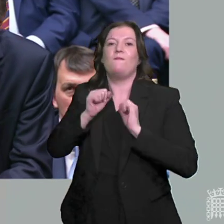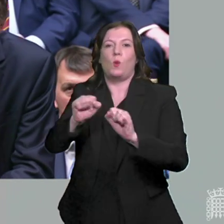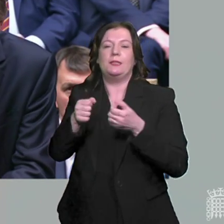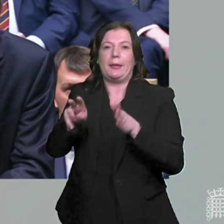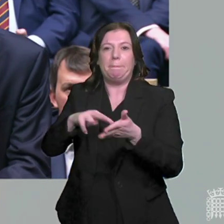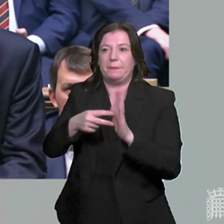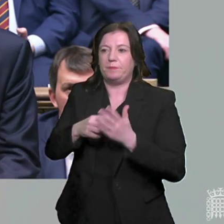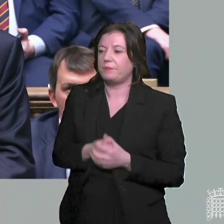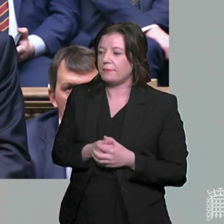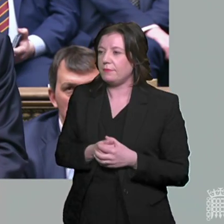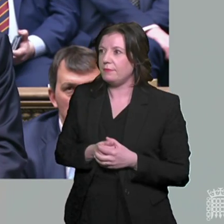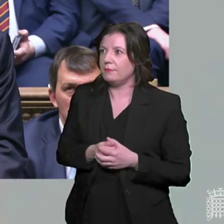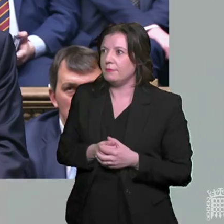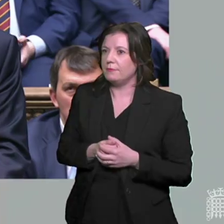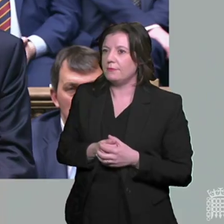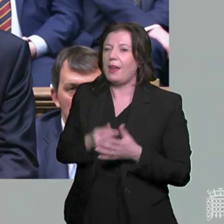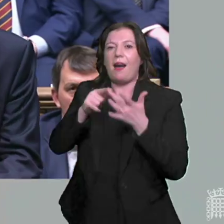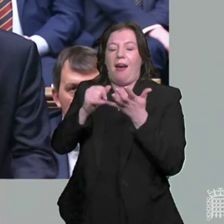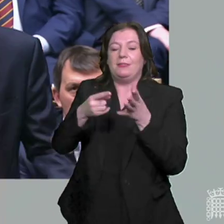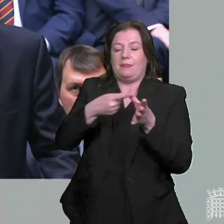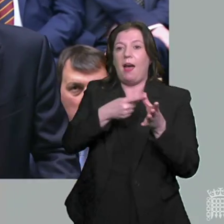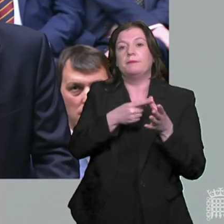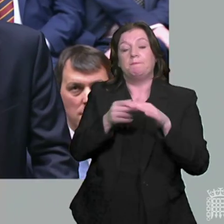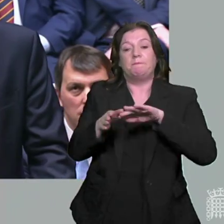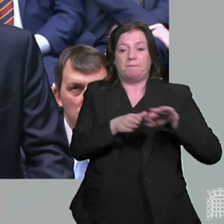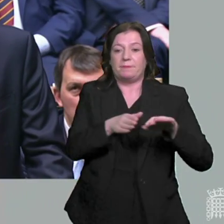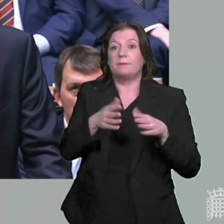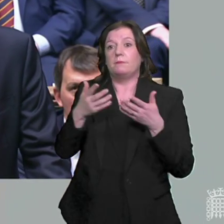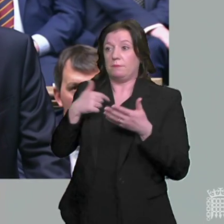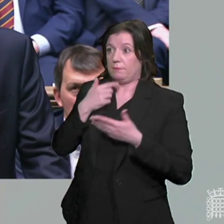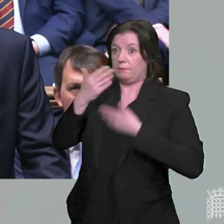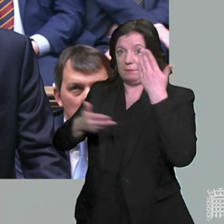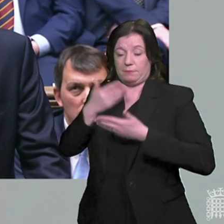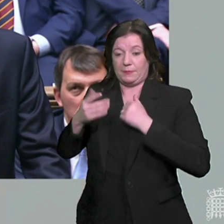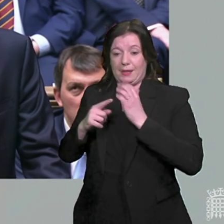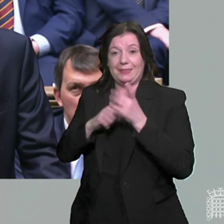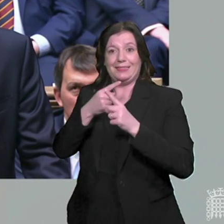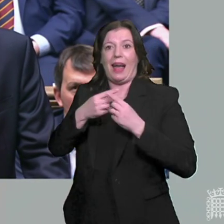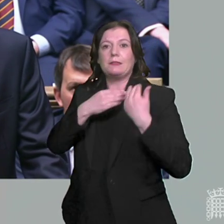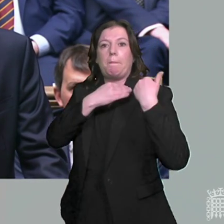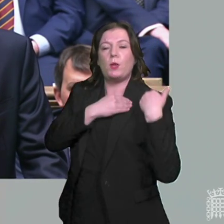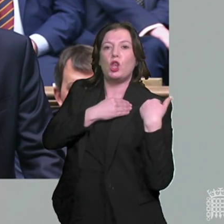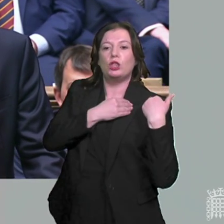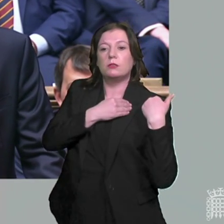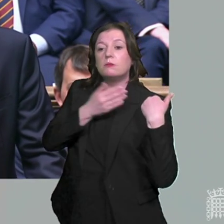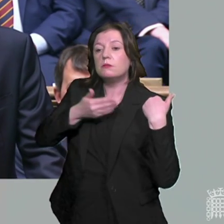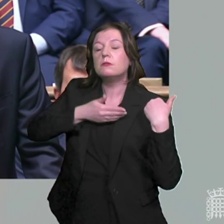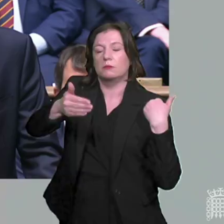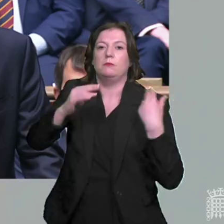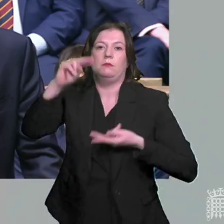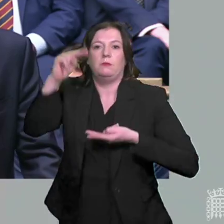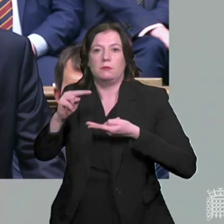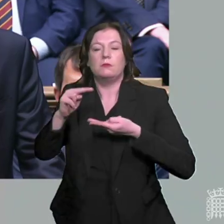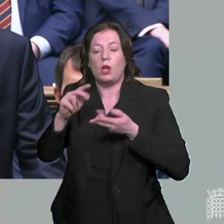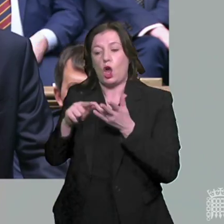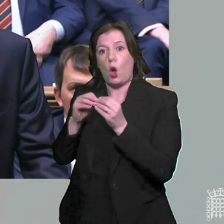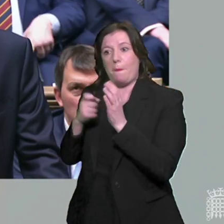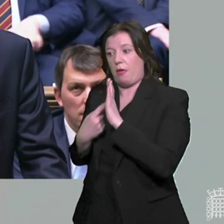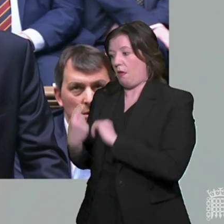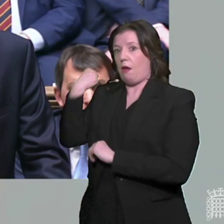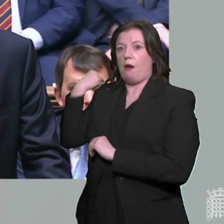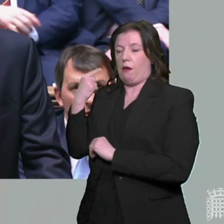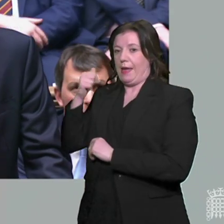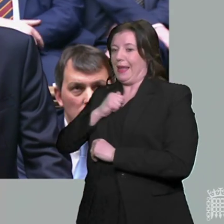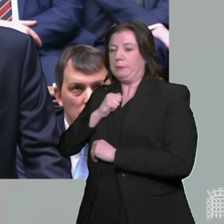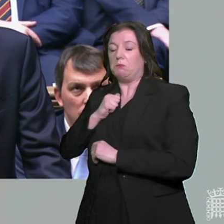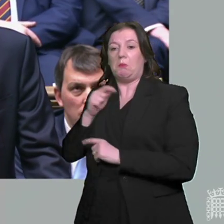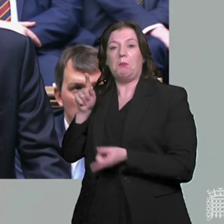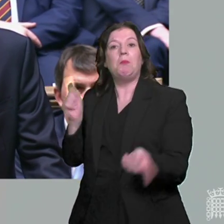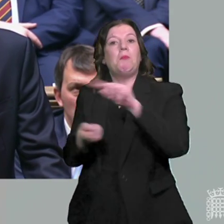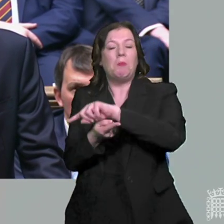Taken together, today’s measures lead to a slightly lower overall tax burden for the rest of the Parliament compared with the OBR’s autumn forecast.